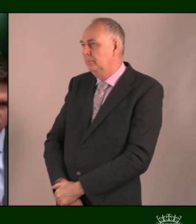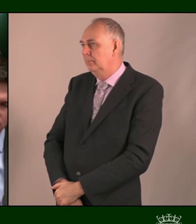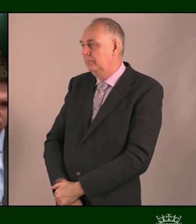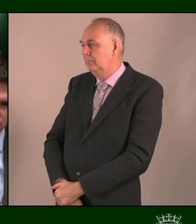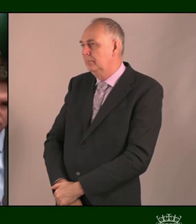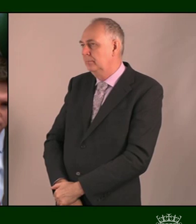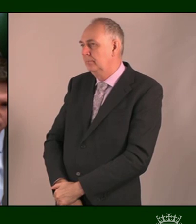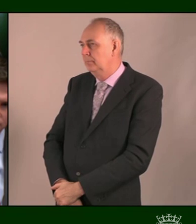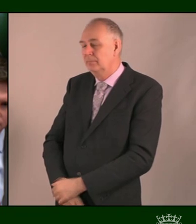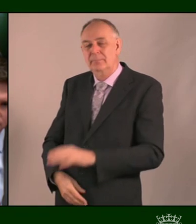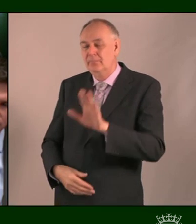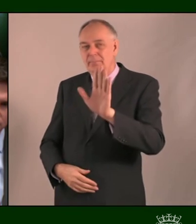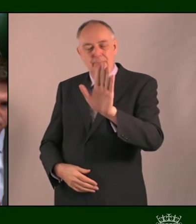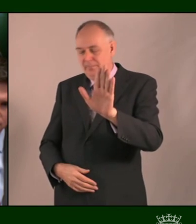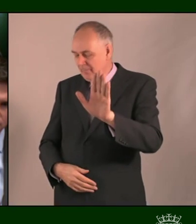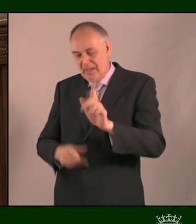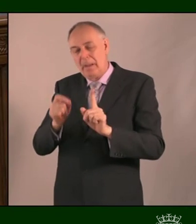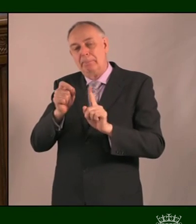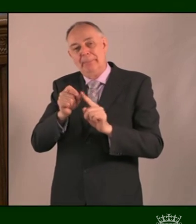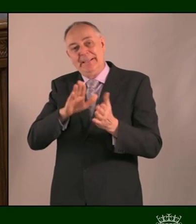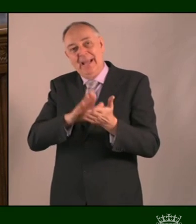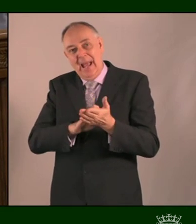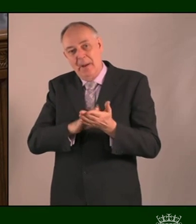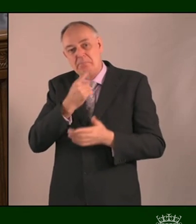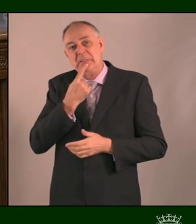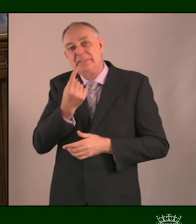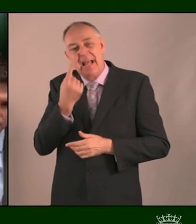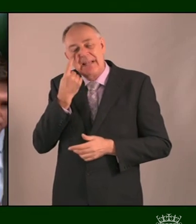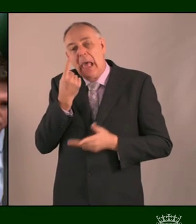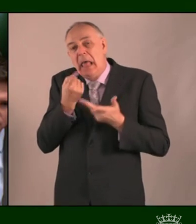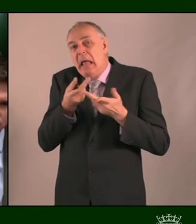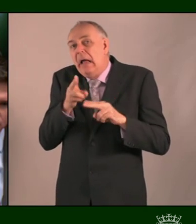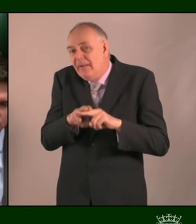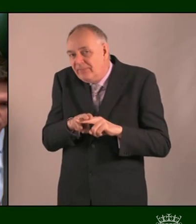The Prime Minister said, “If there are allegations”.